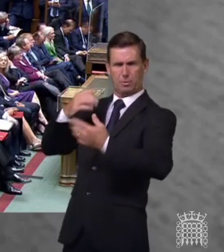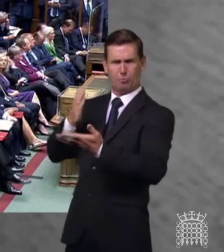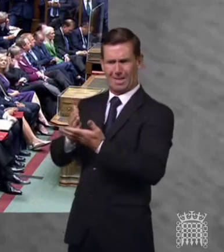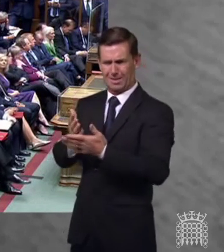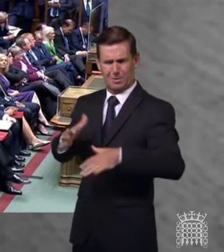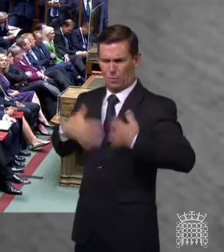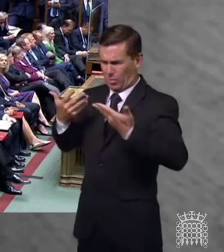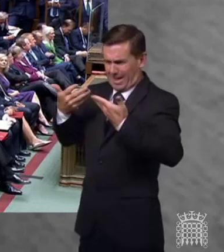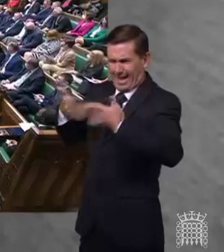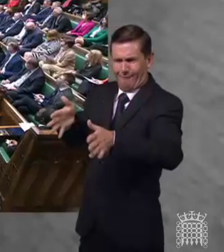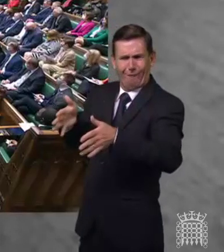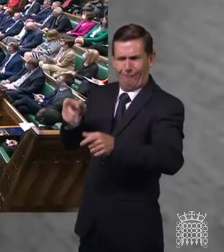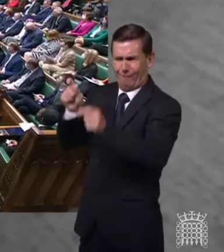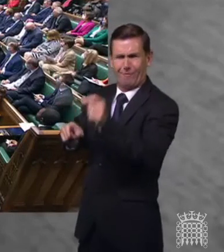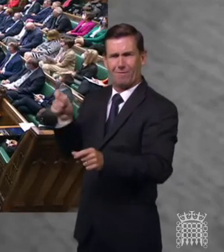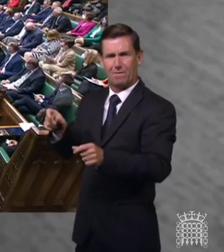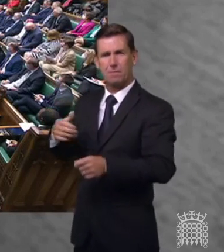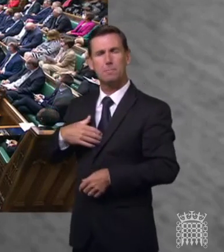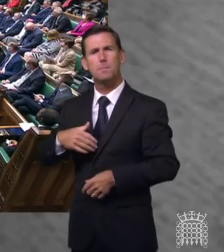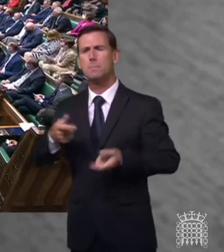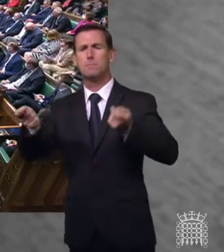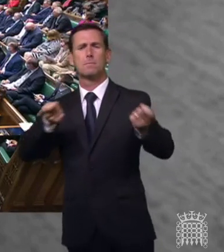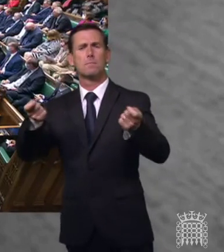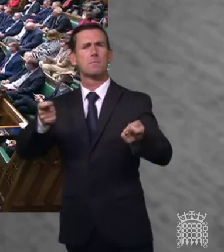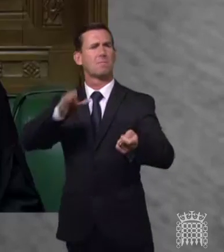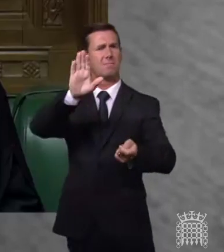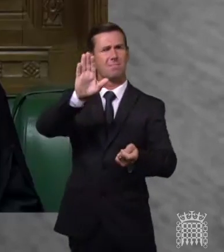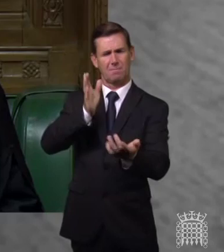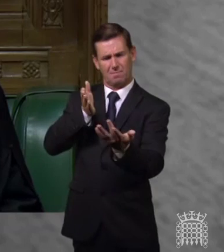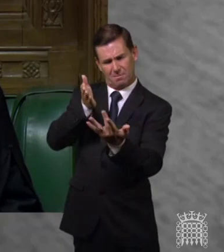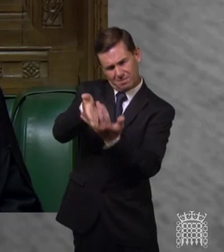We have got the point. May I remind Members that if you are going to intervene, you have got to be short.